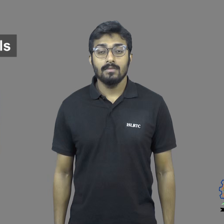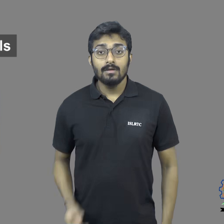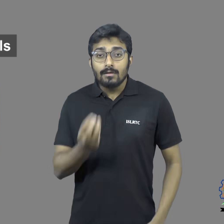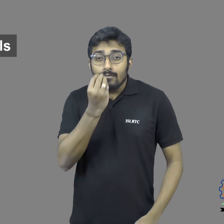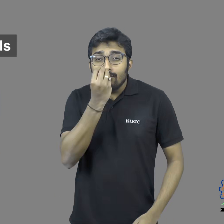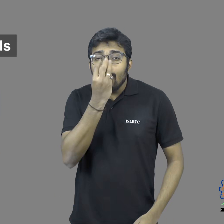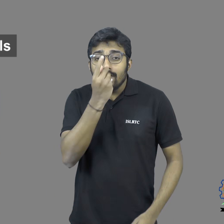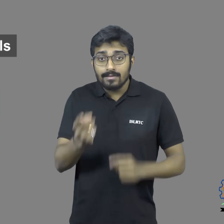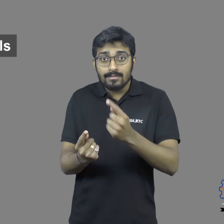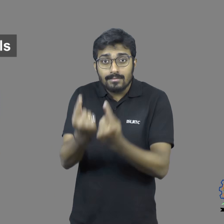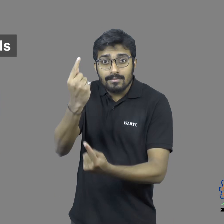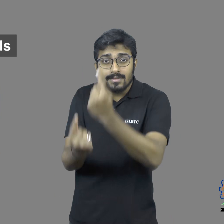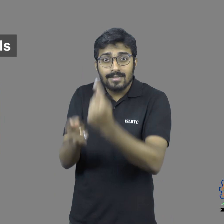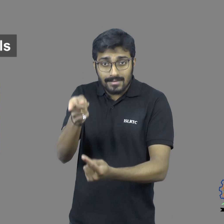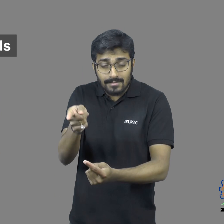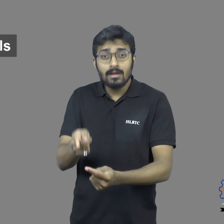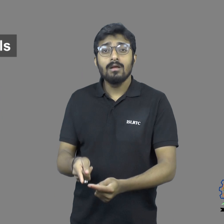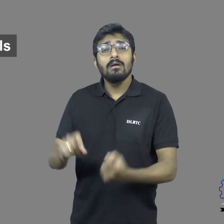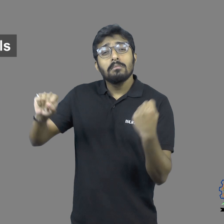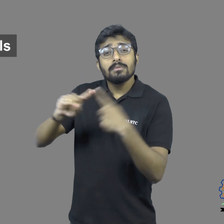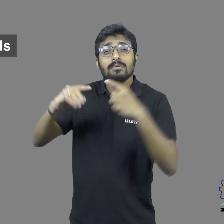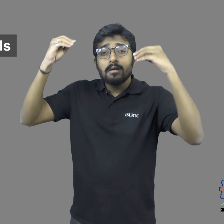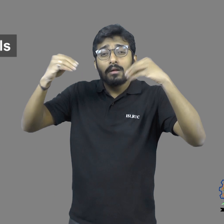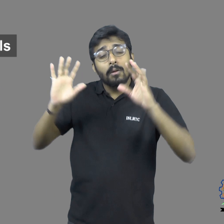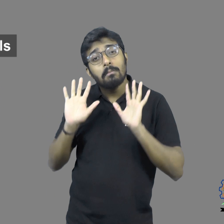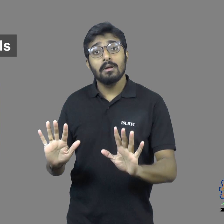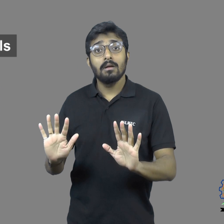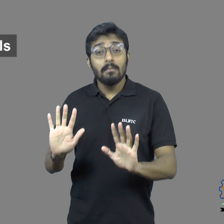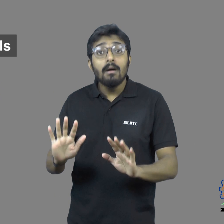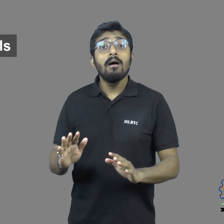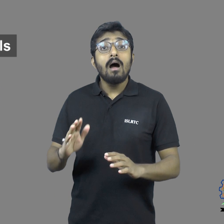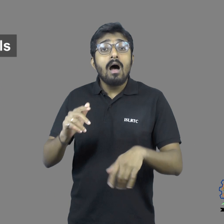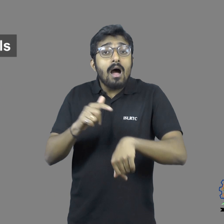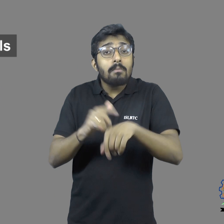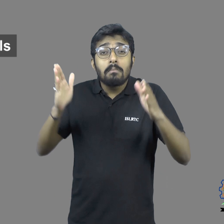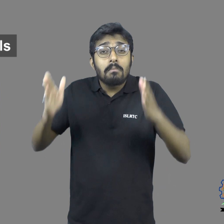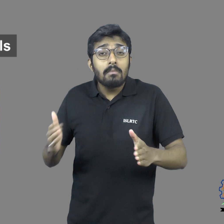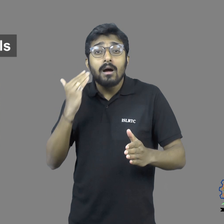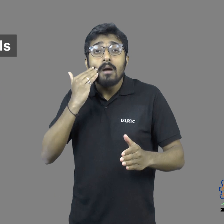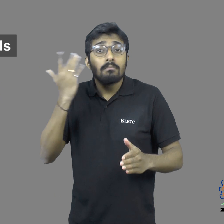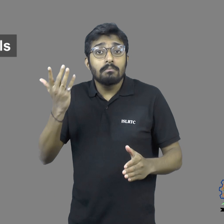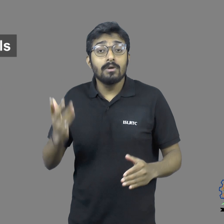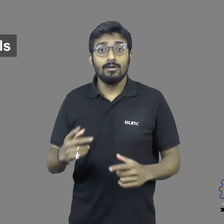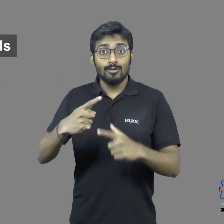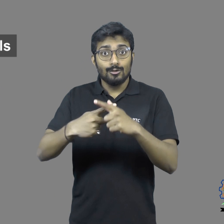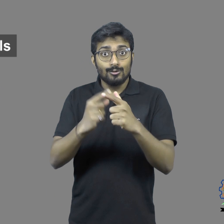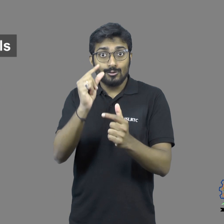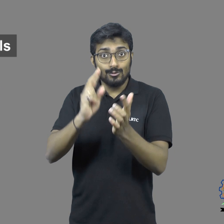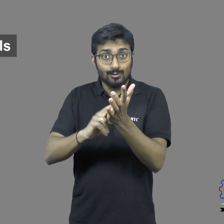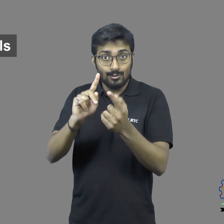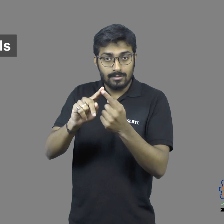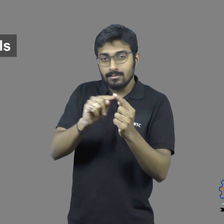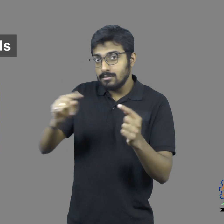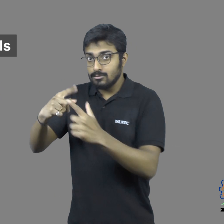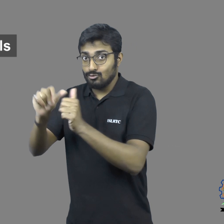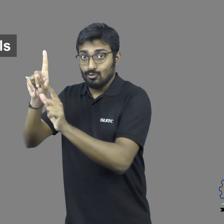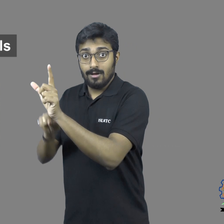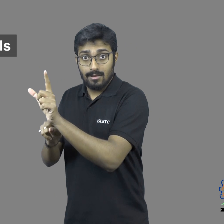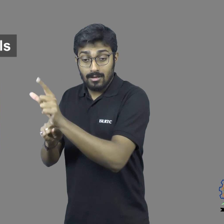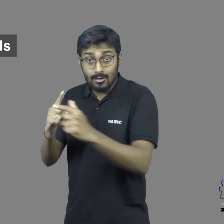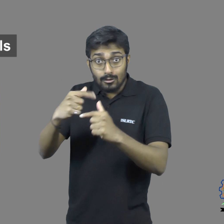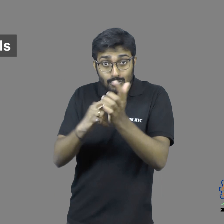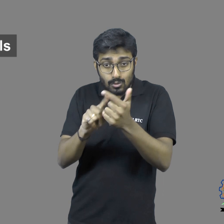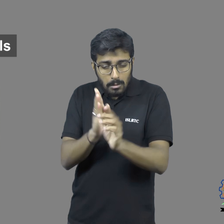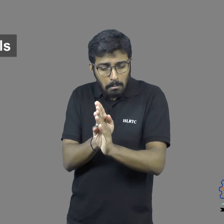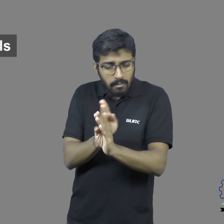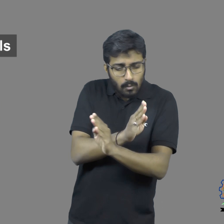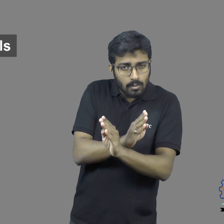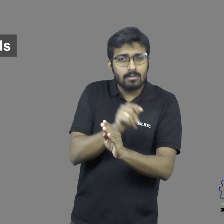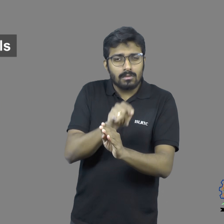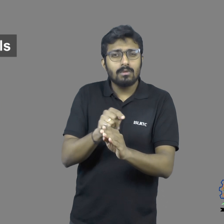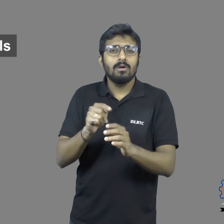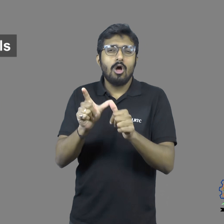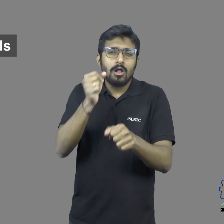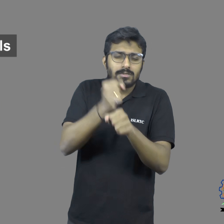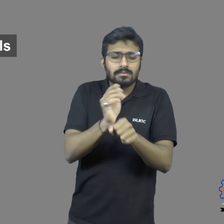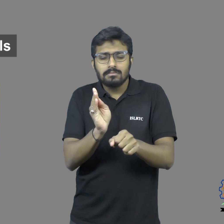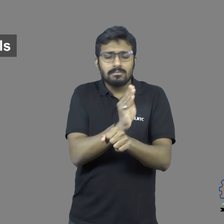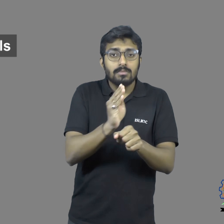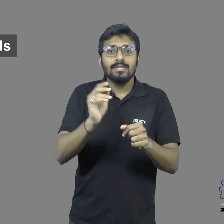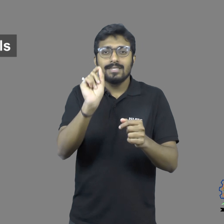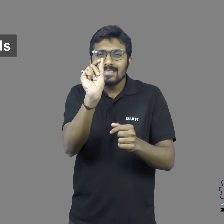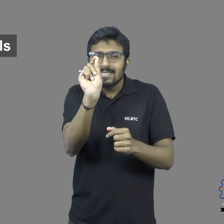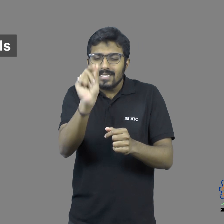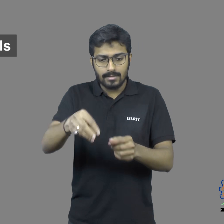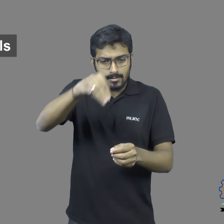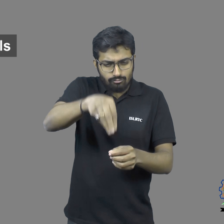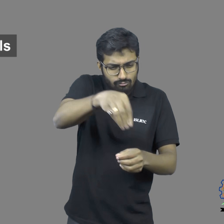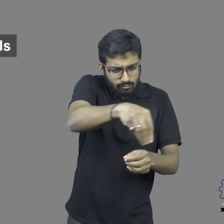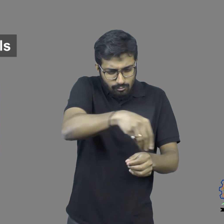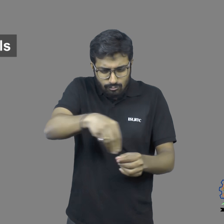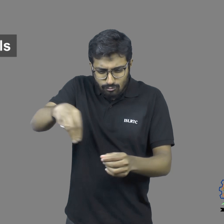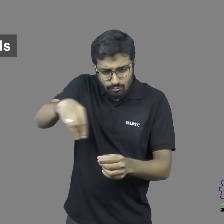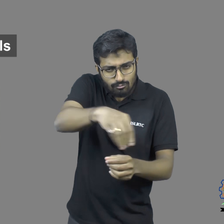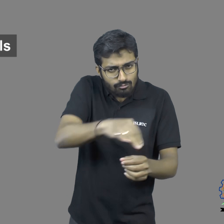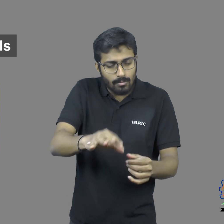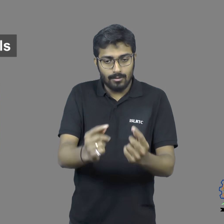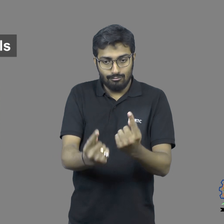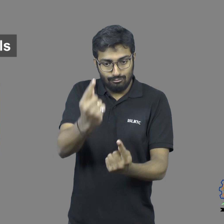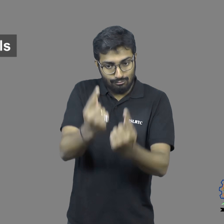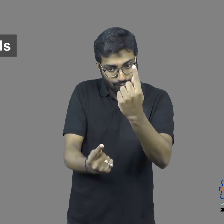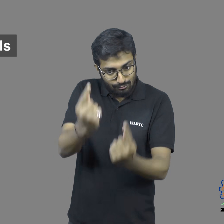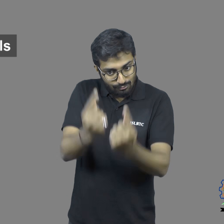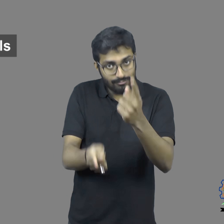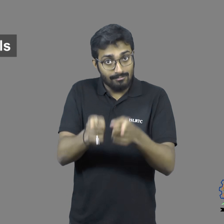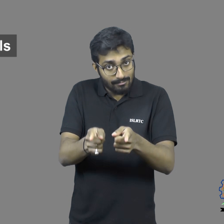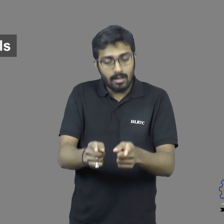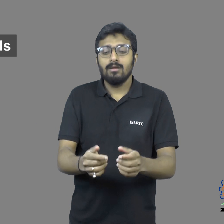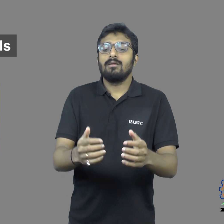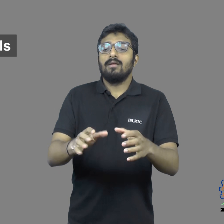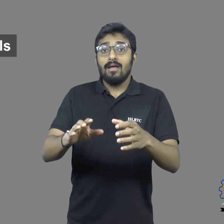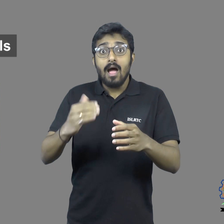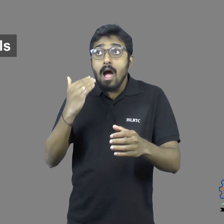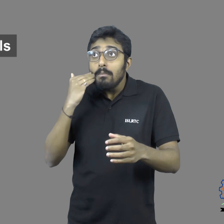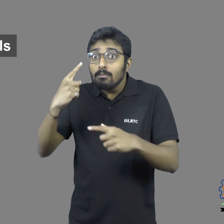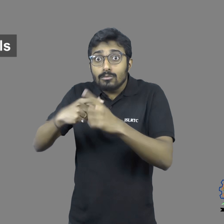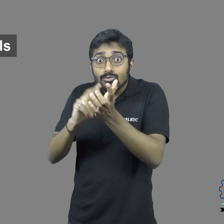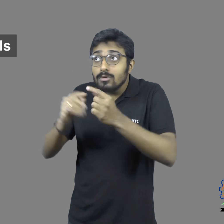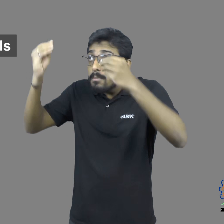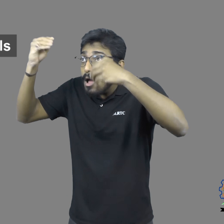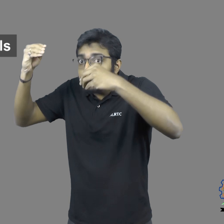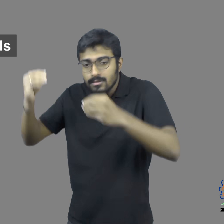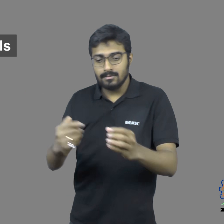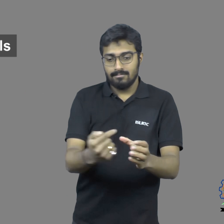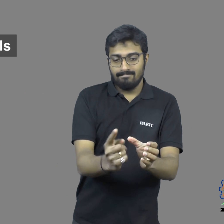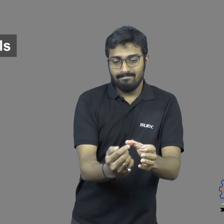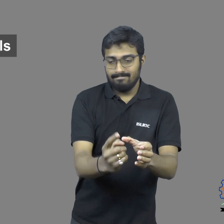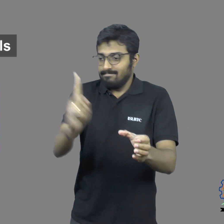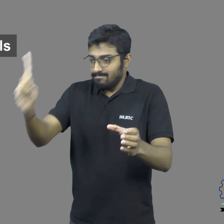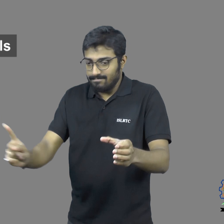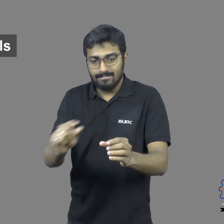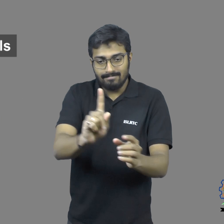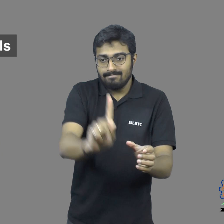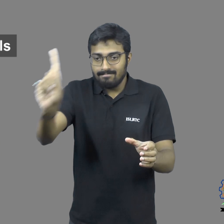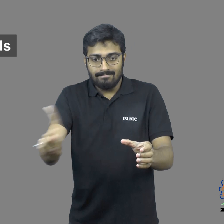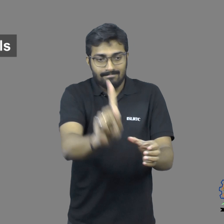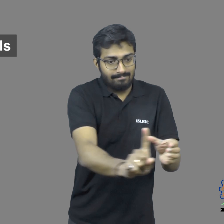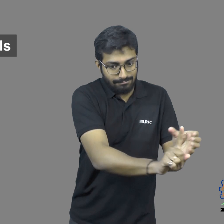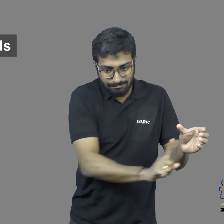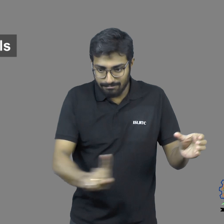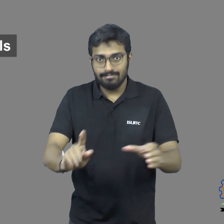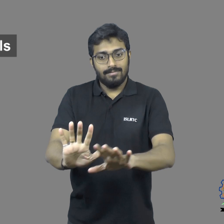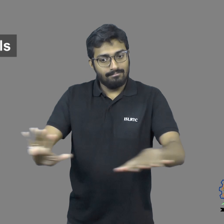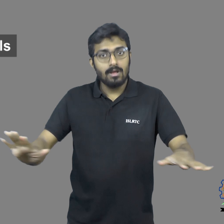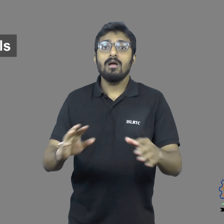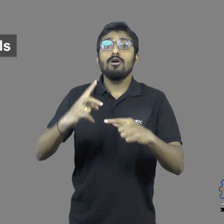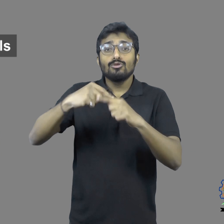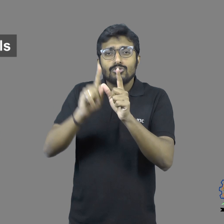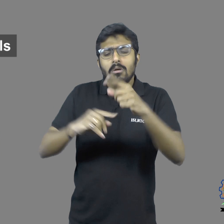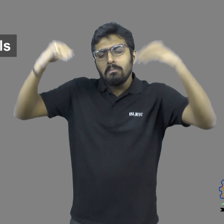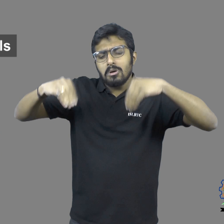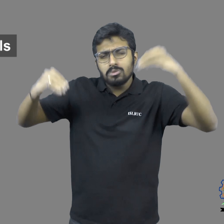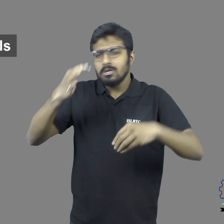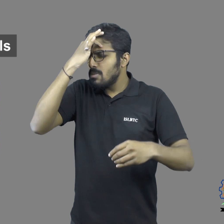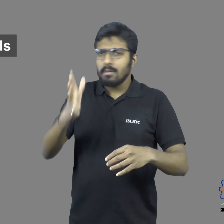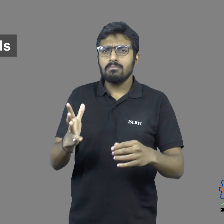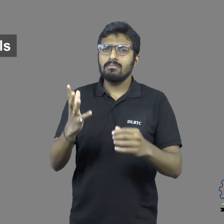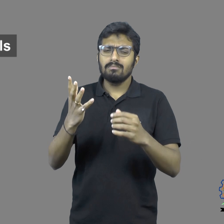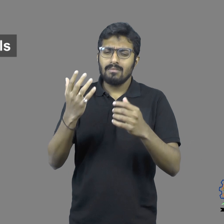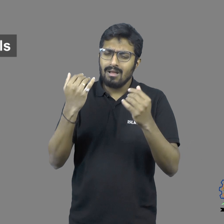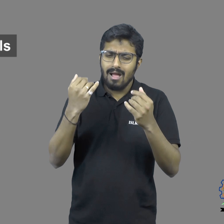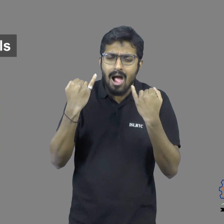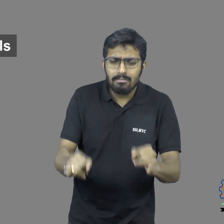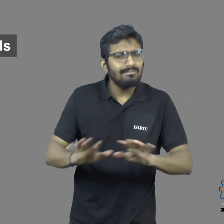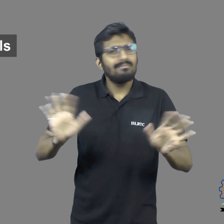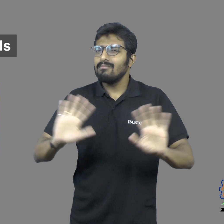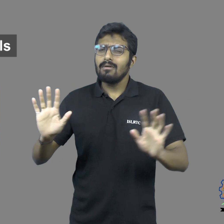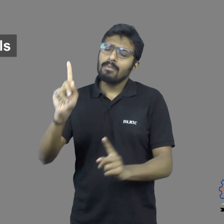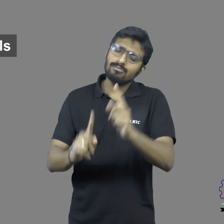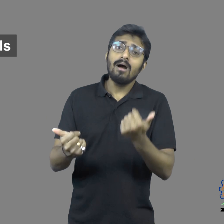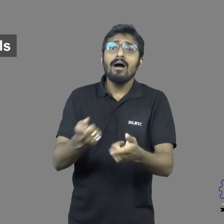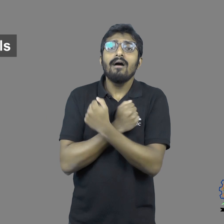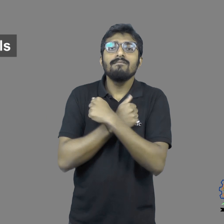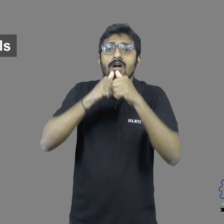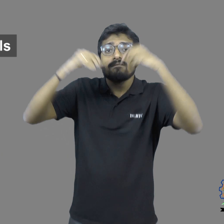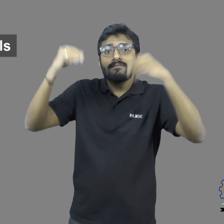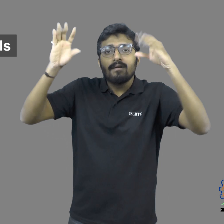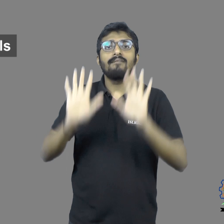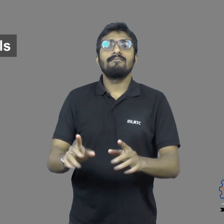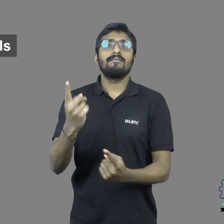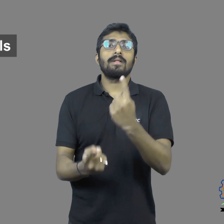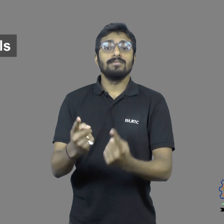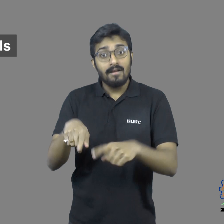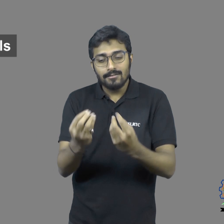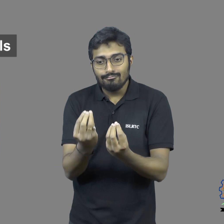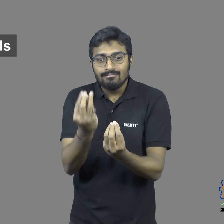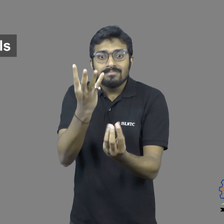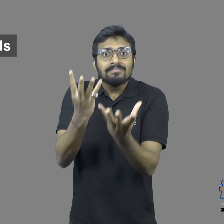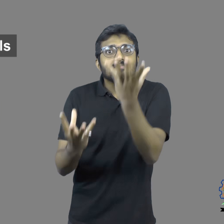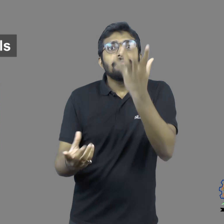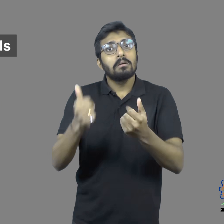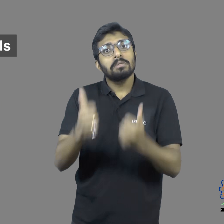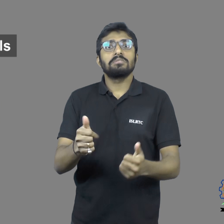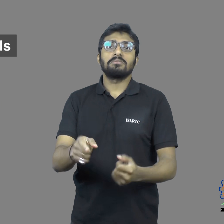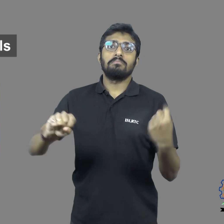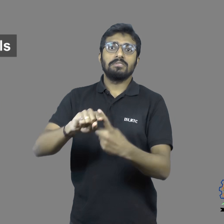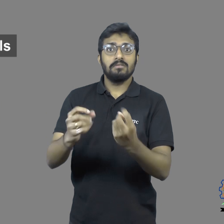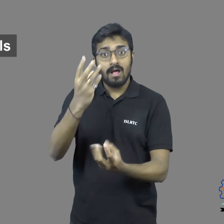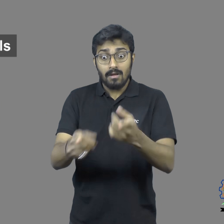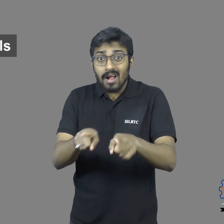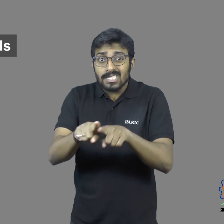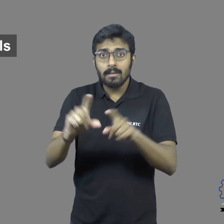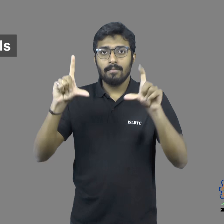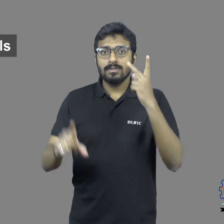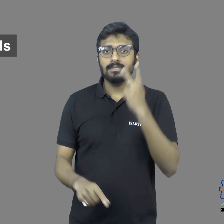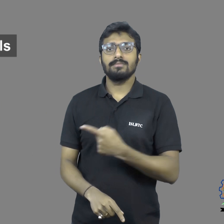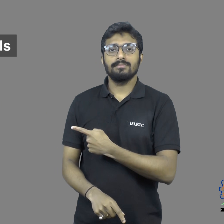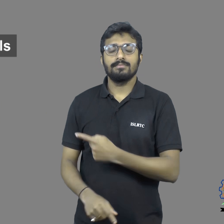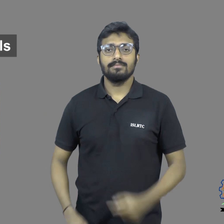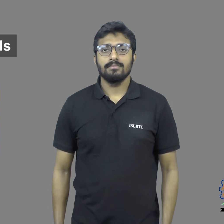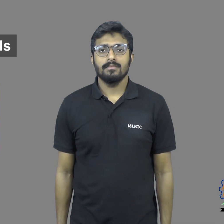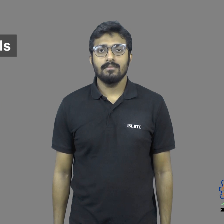Rainy Season Annuals